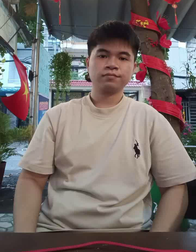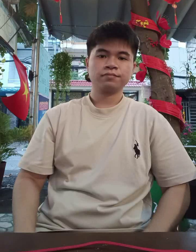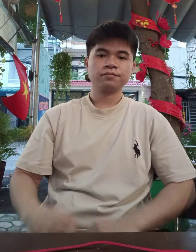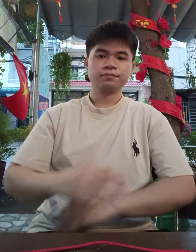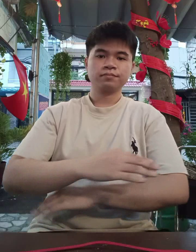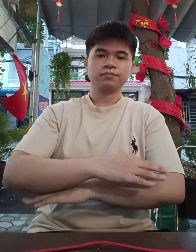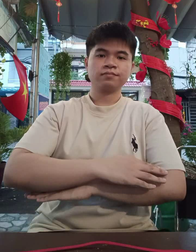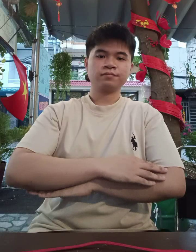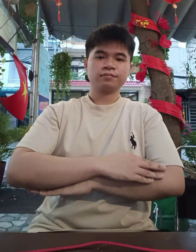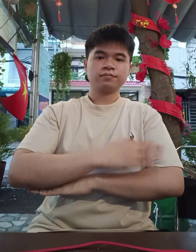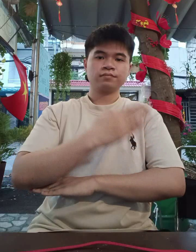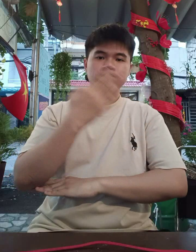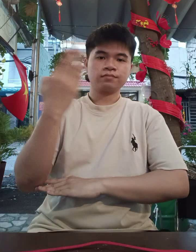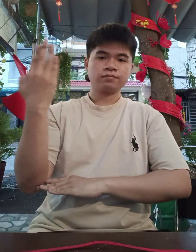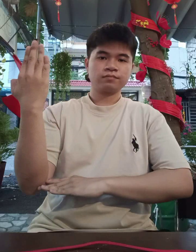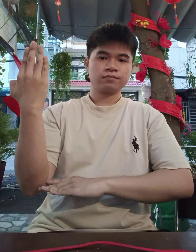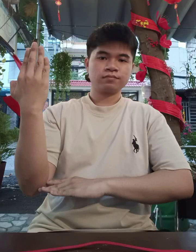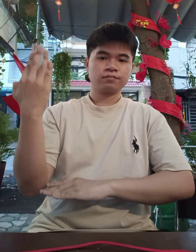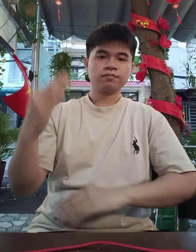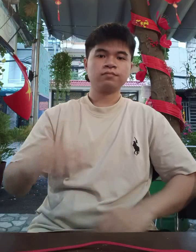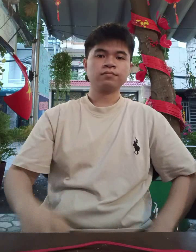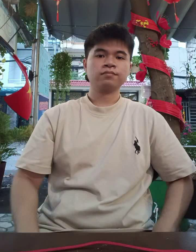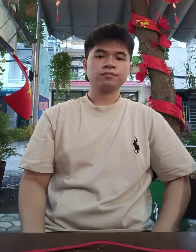buoi sang